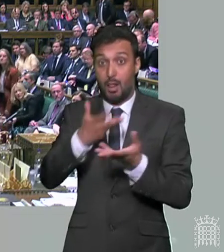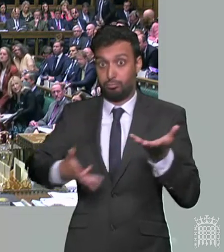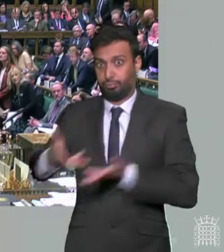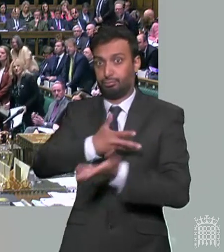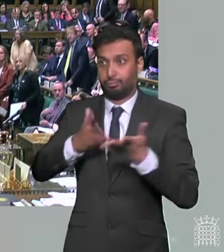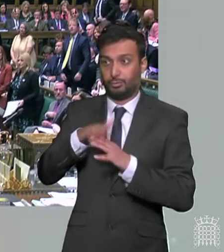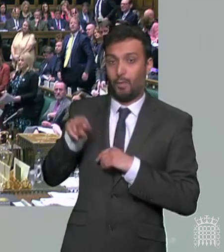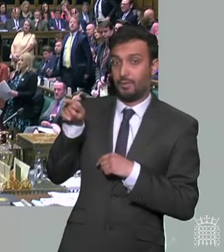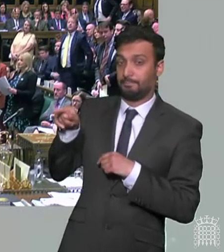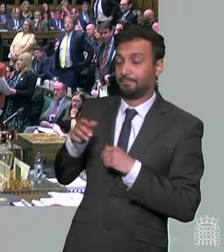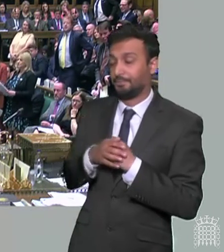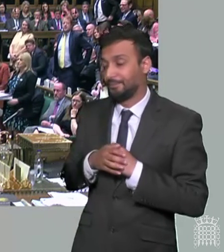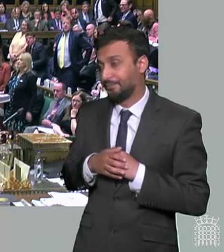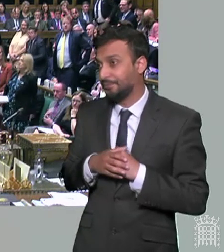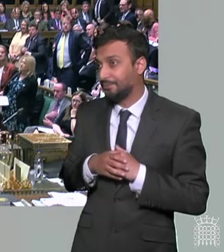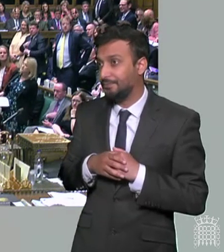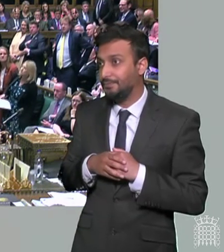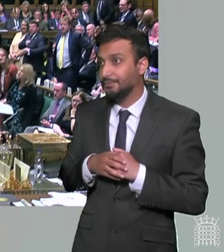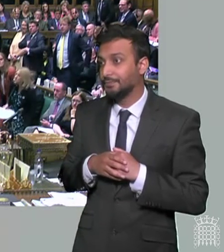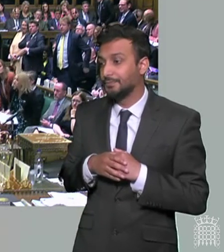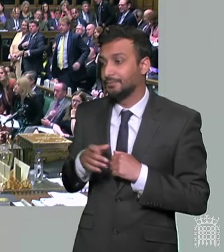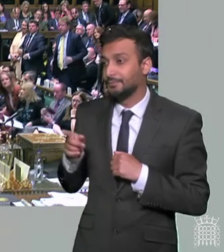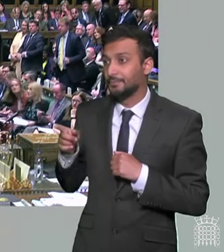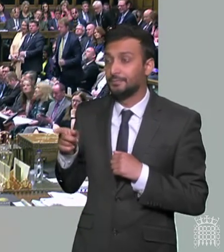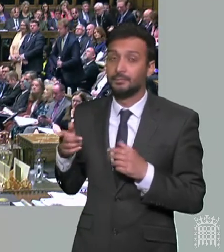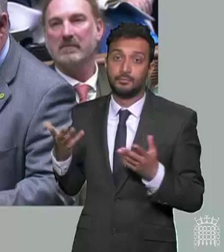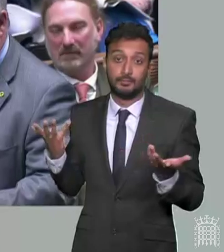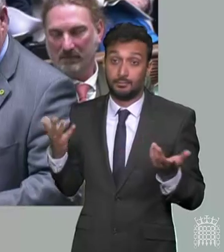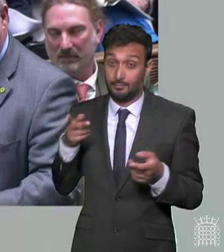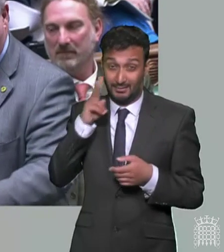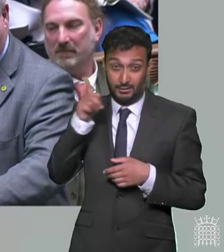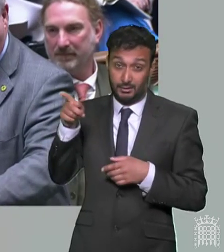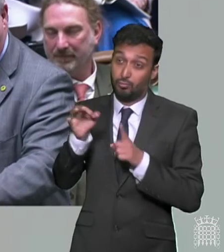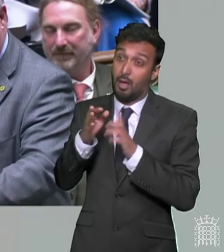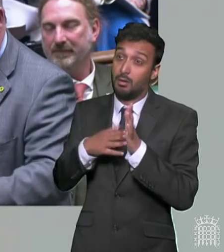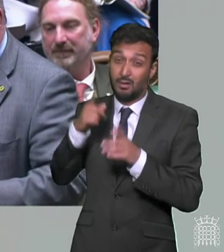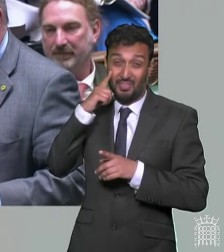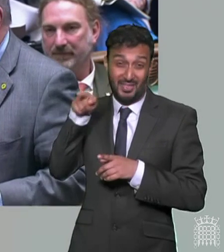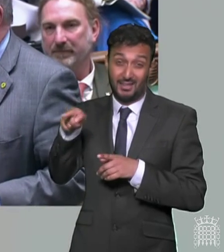These are serious matters, but it is all a joke to the Prime Minister.